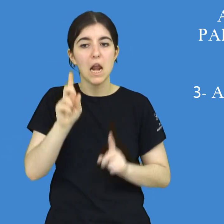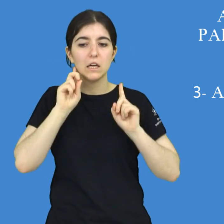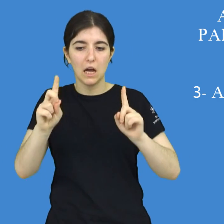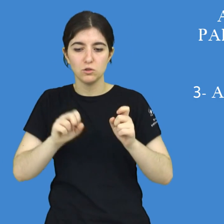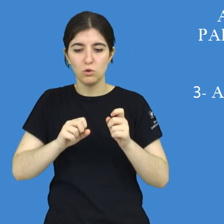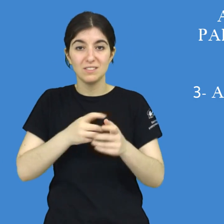caso